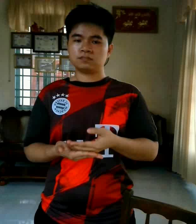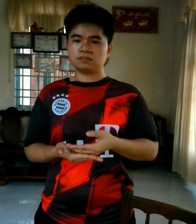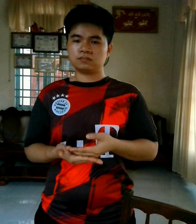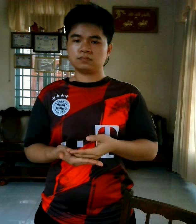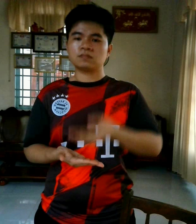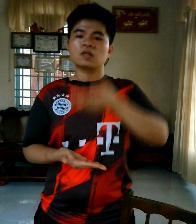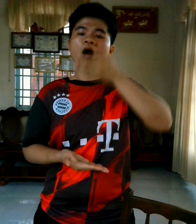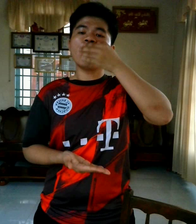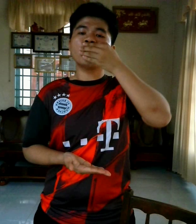sup